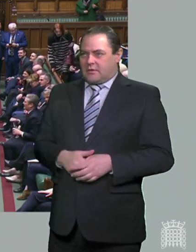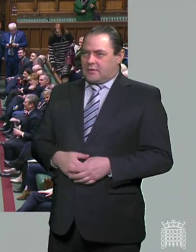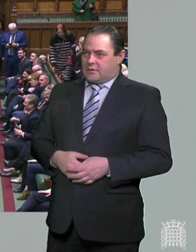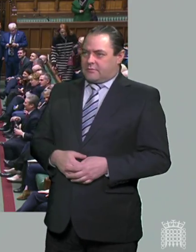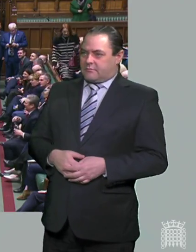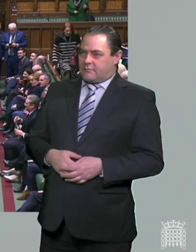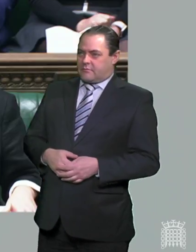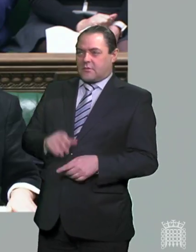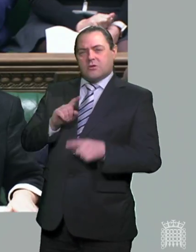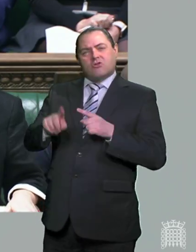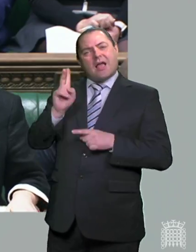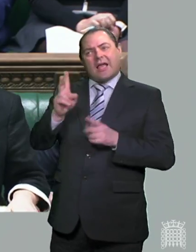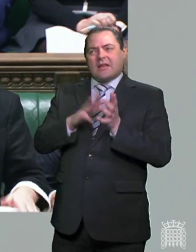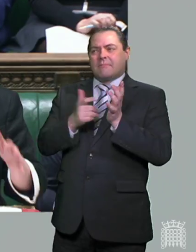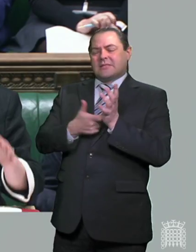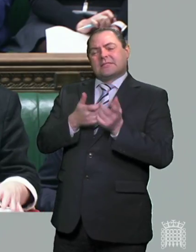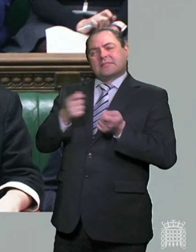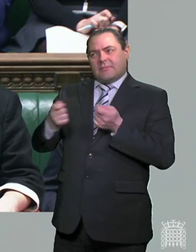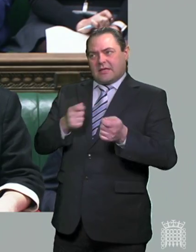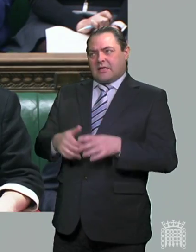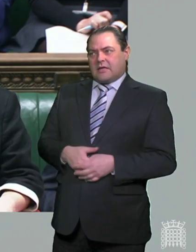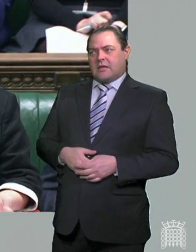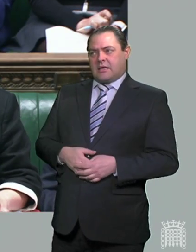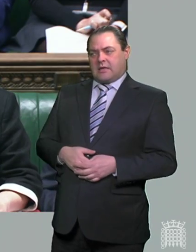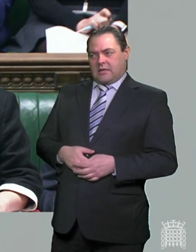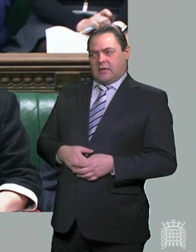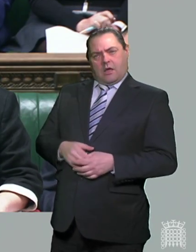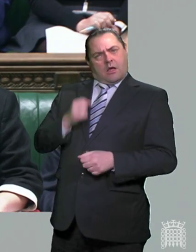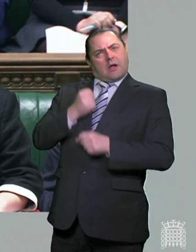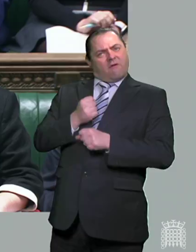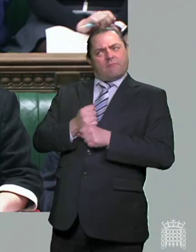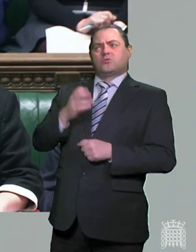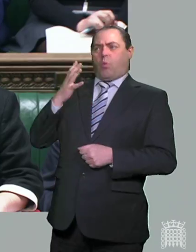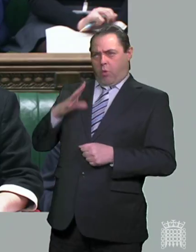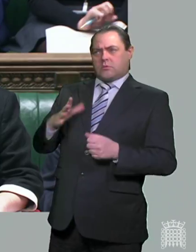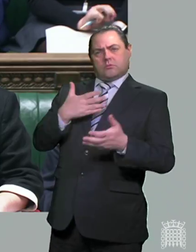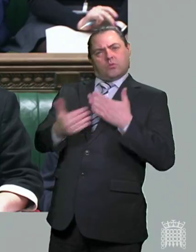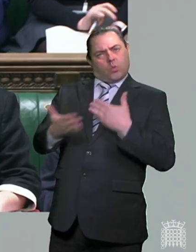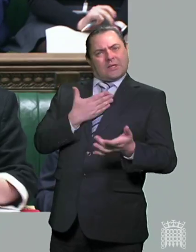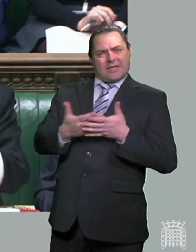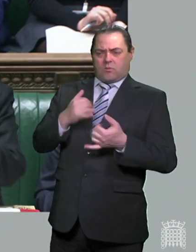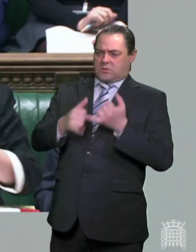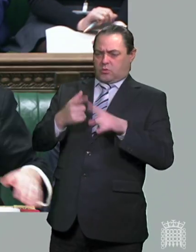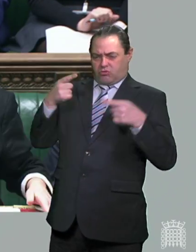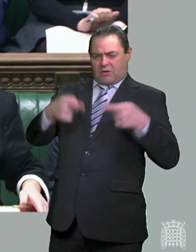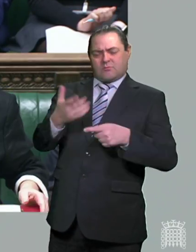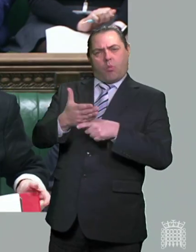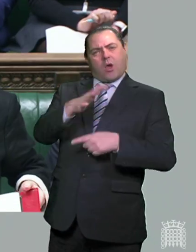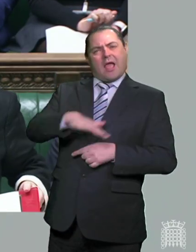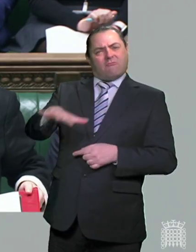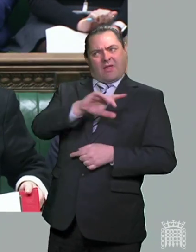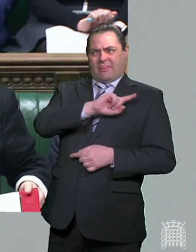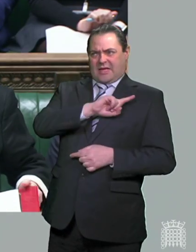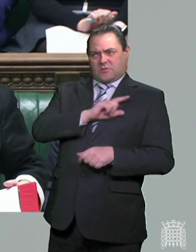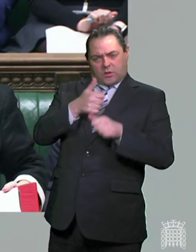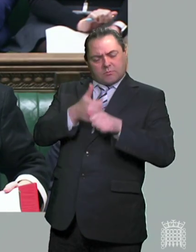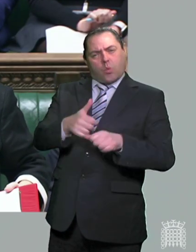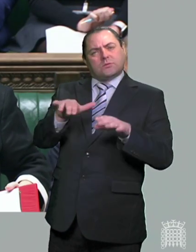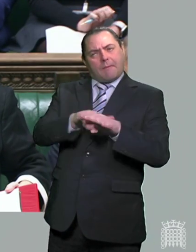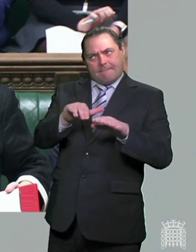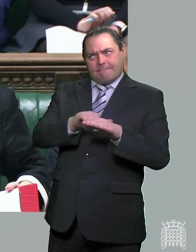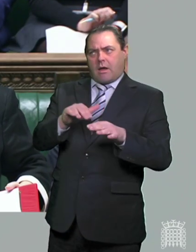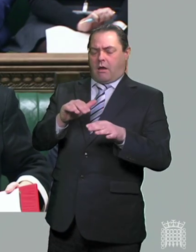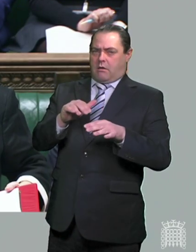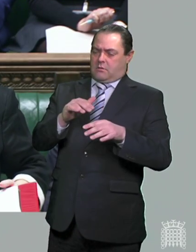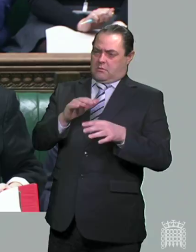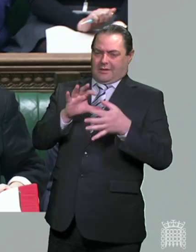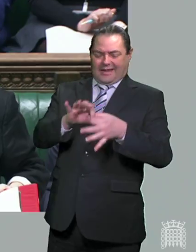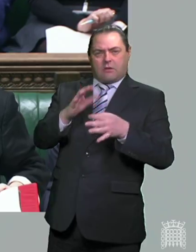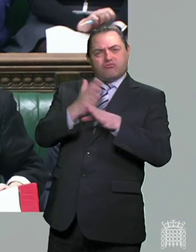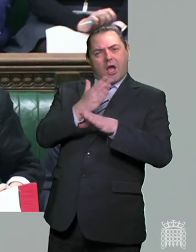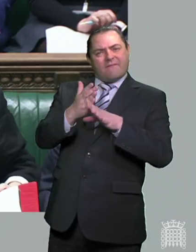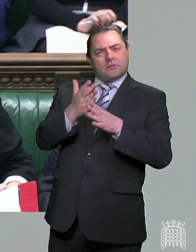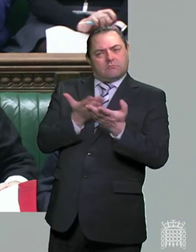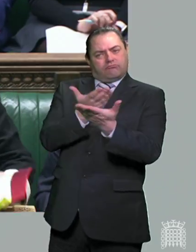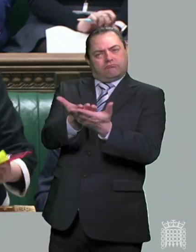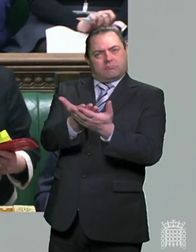Order. Minister, nobody was shouted down. It happens every time, and when the Prime Minister comes it will happen again.